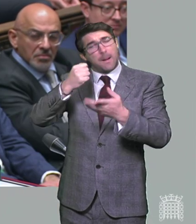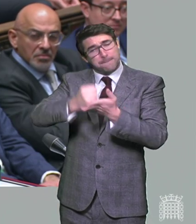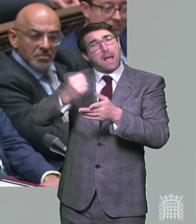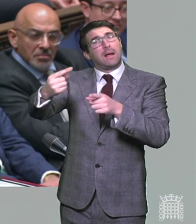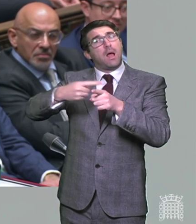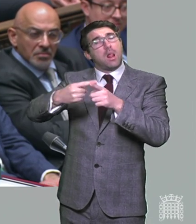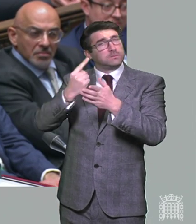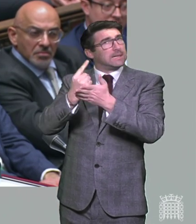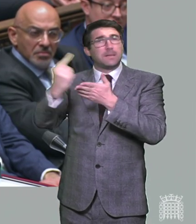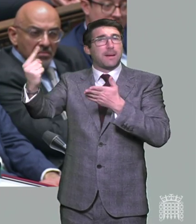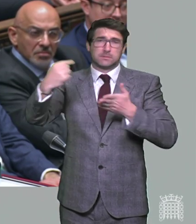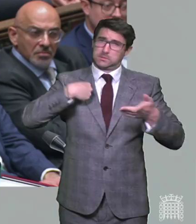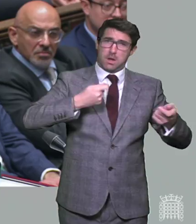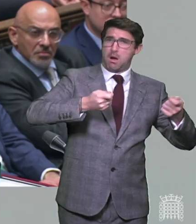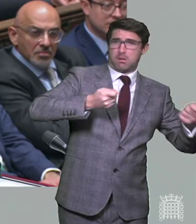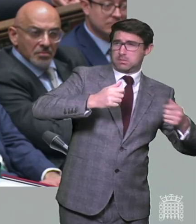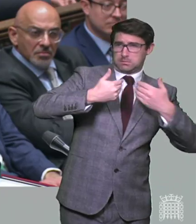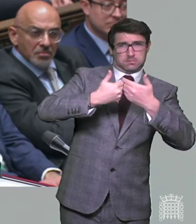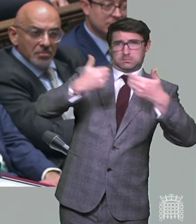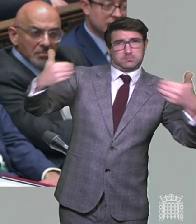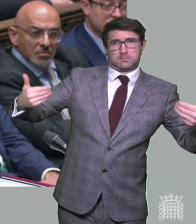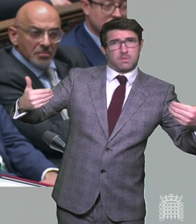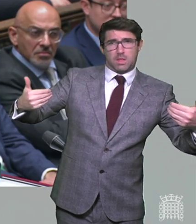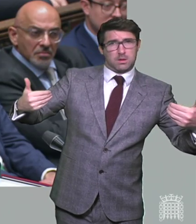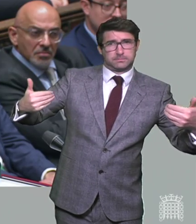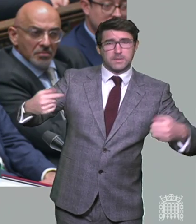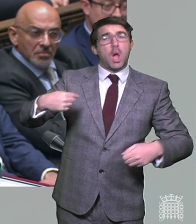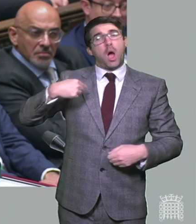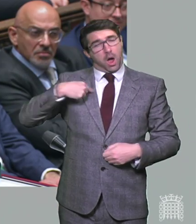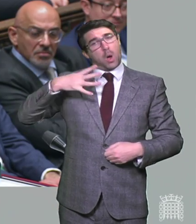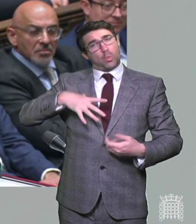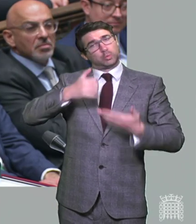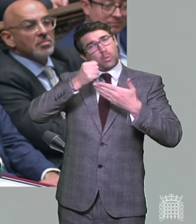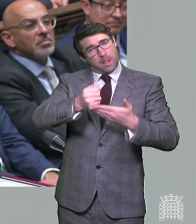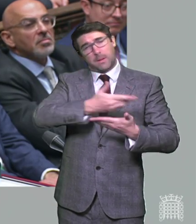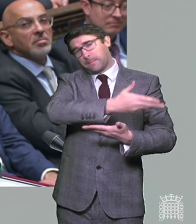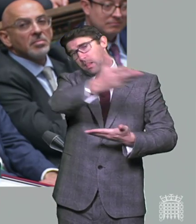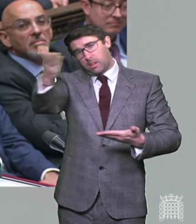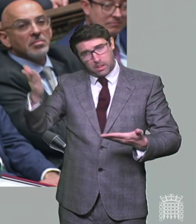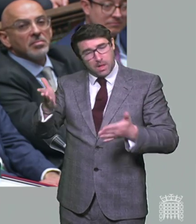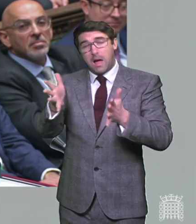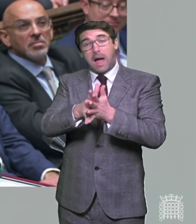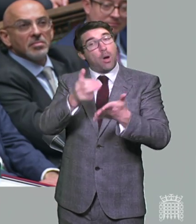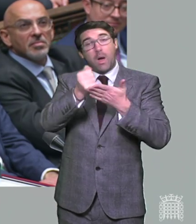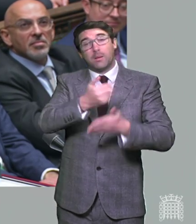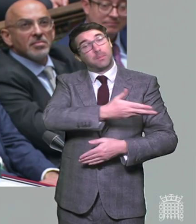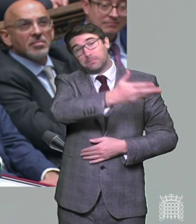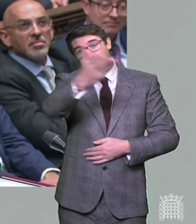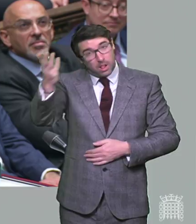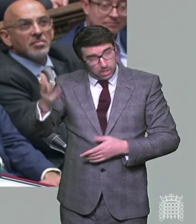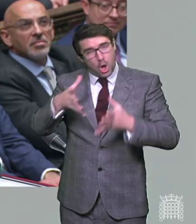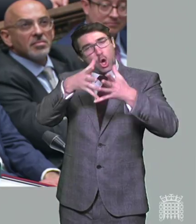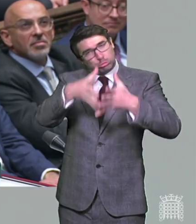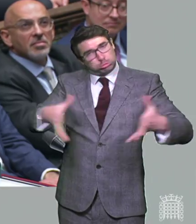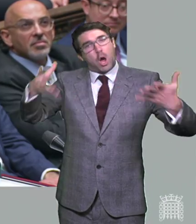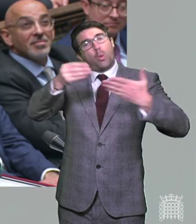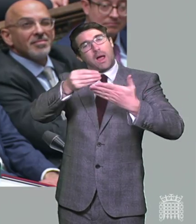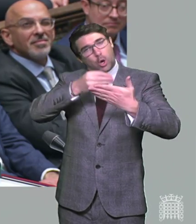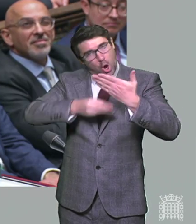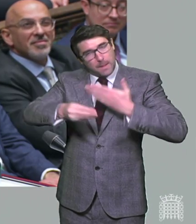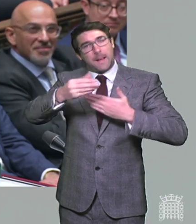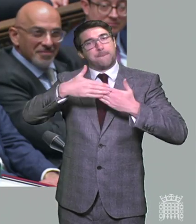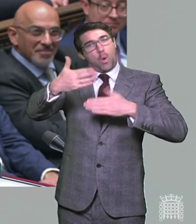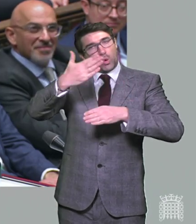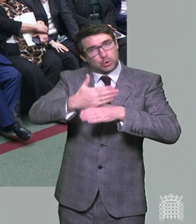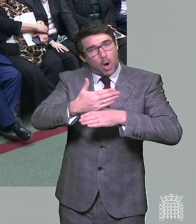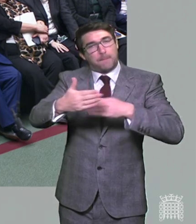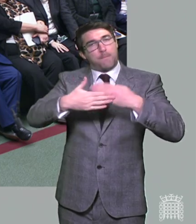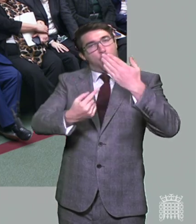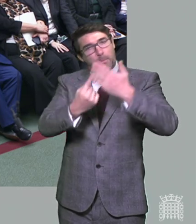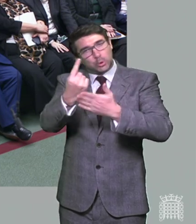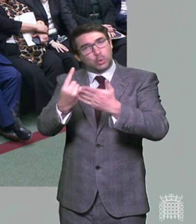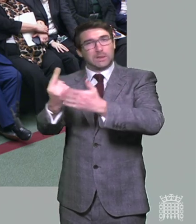The way we are going to help them is by delivering economic growth, and by making sure we have the jobs and opportunities in Scotland and right across the UK.